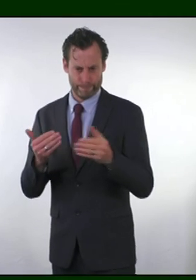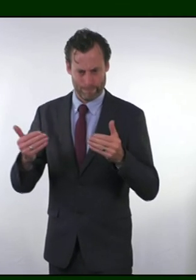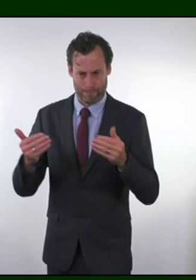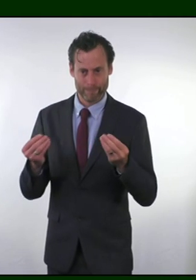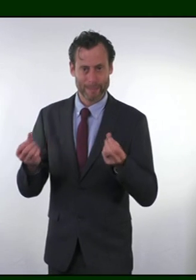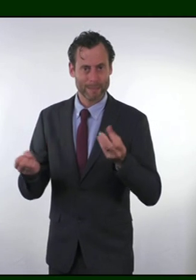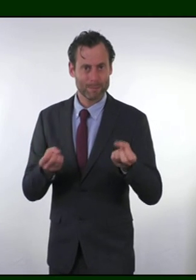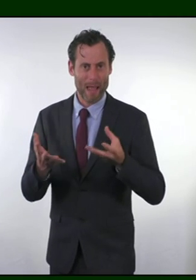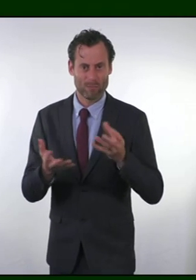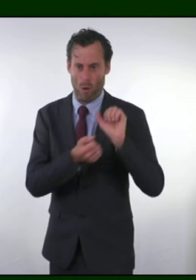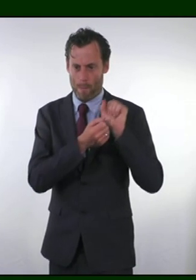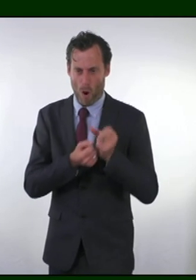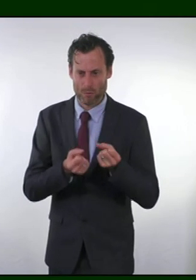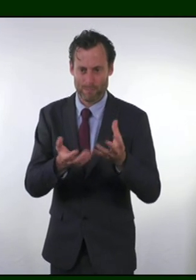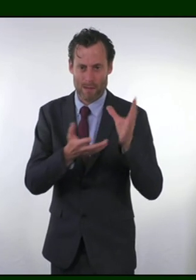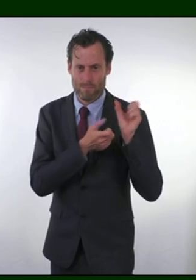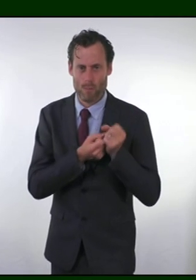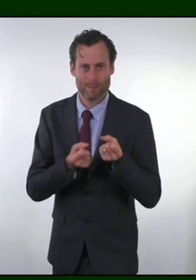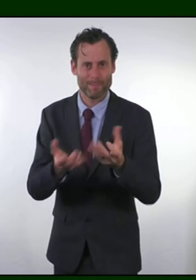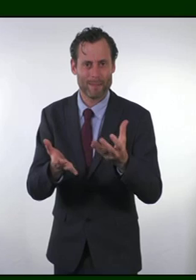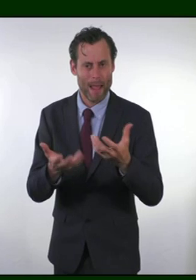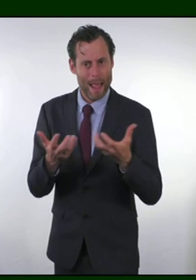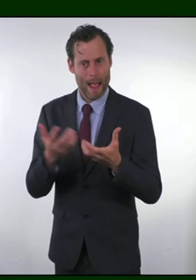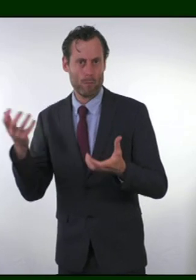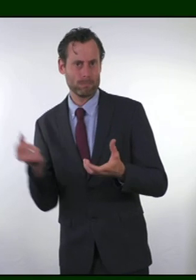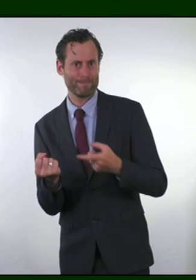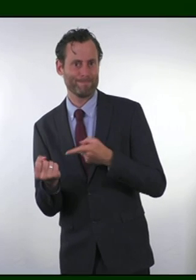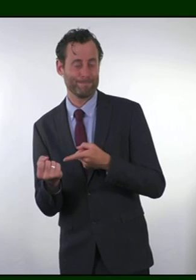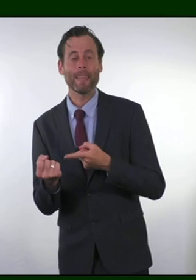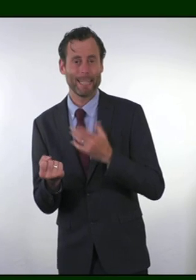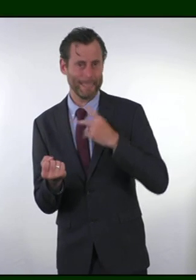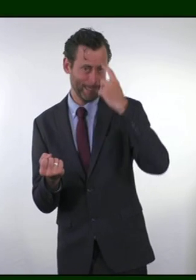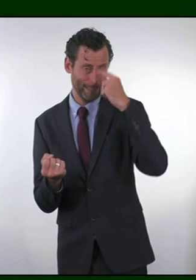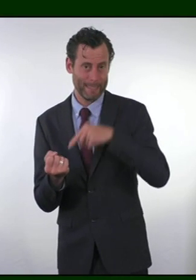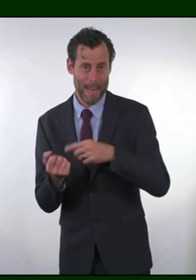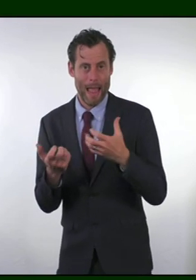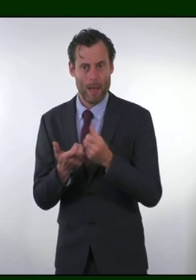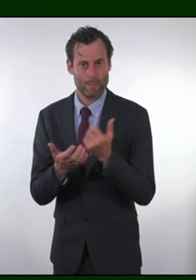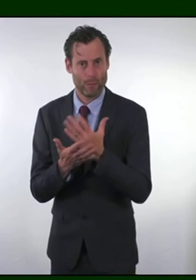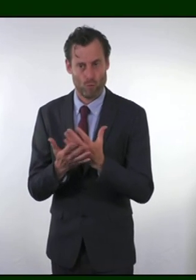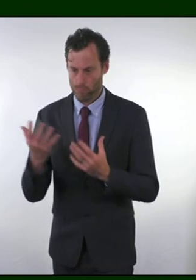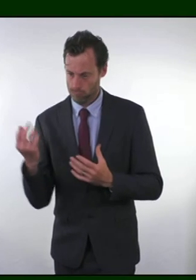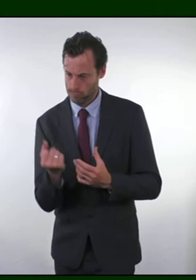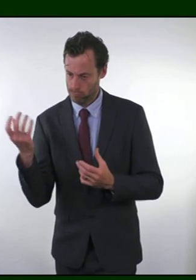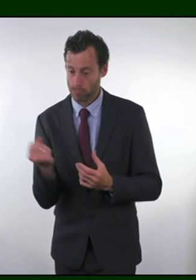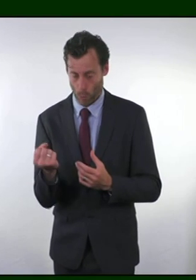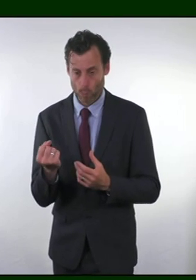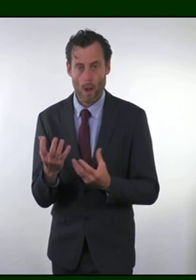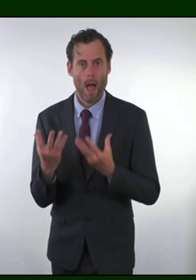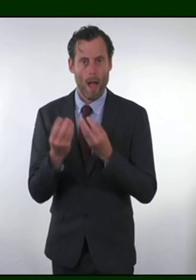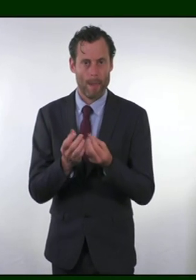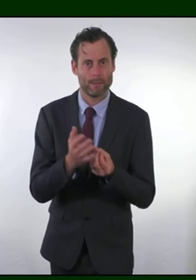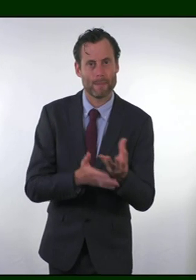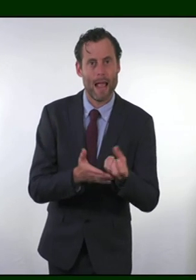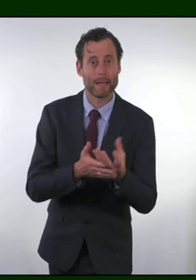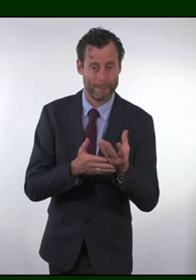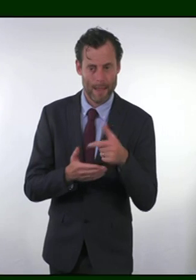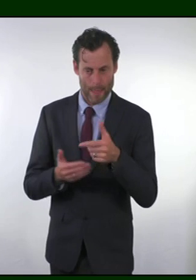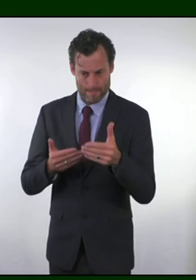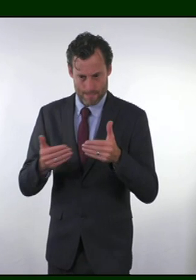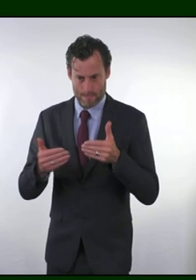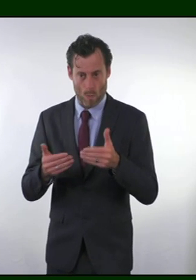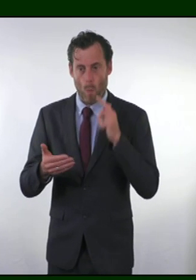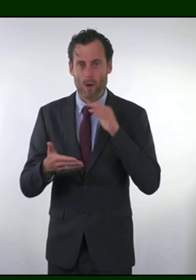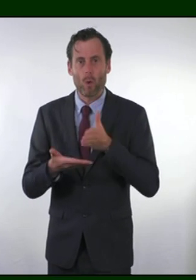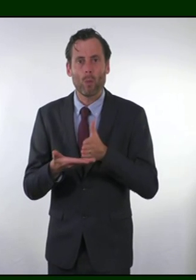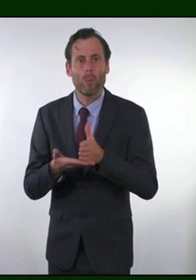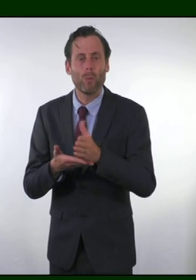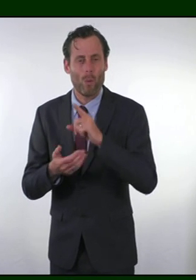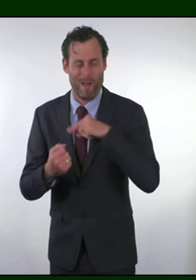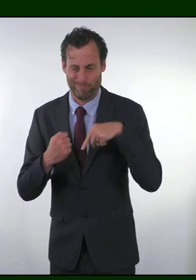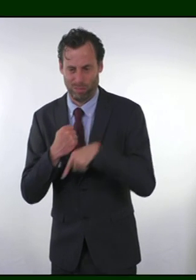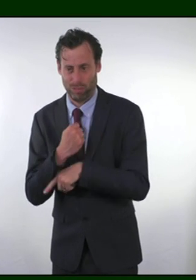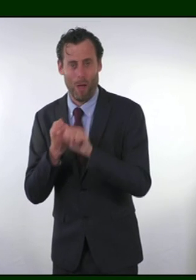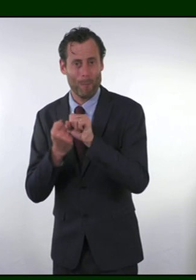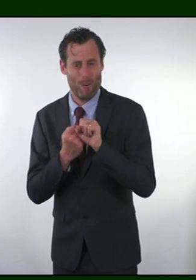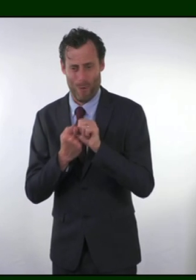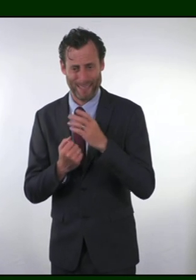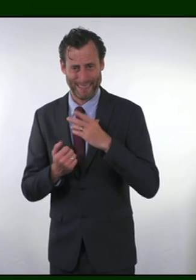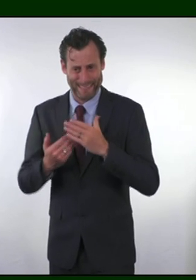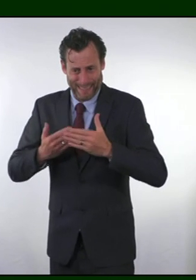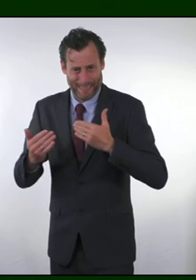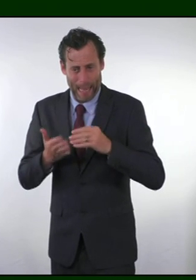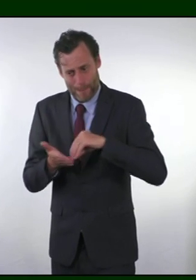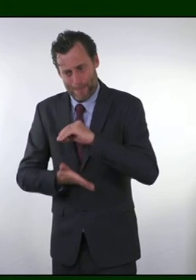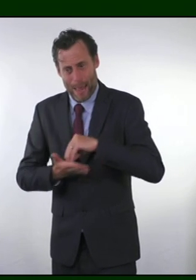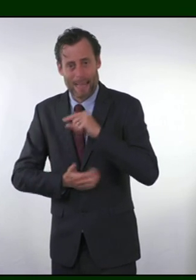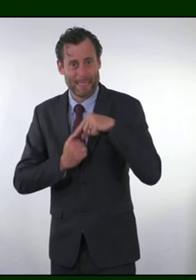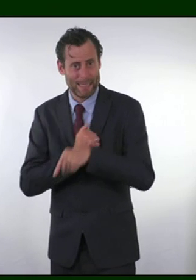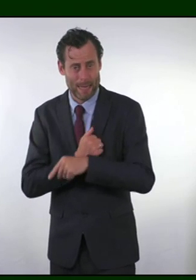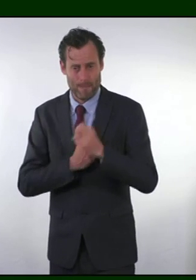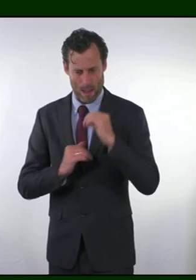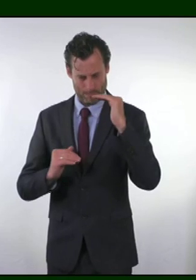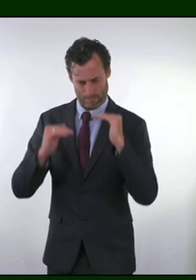Although in the short term it is right to act in this way to prevent long-term damage and scarring to our economy that would create an ongoing, larger structural deficit, once we get through this crisis we must retain and sustain public finances.